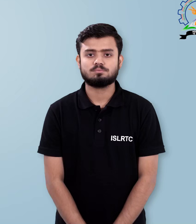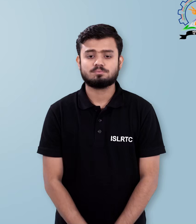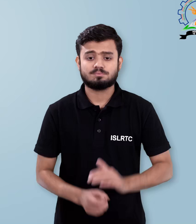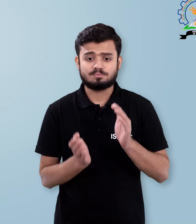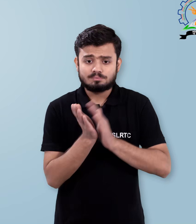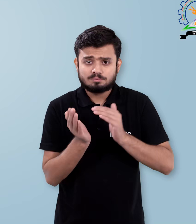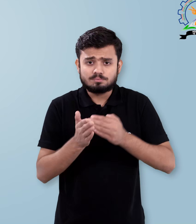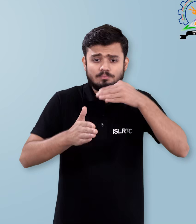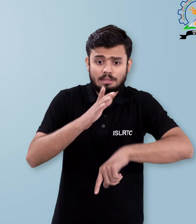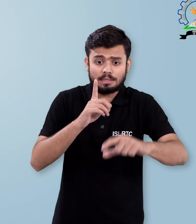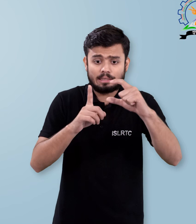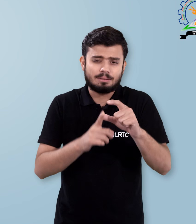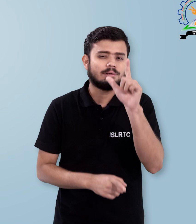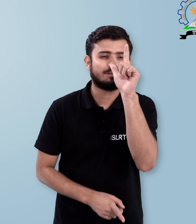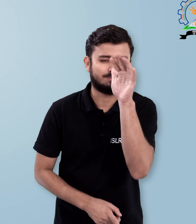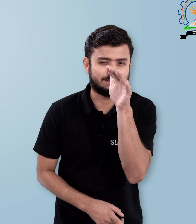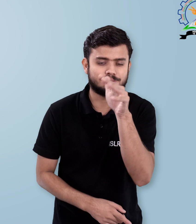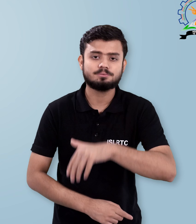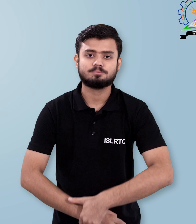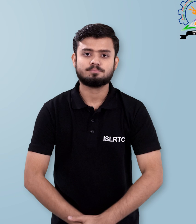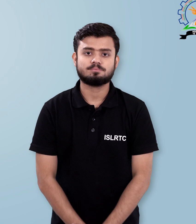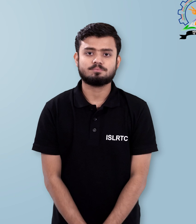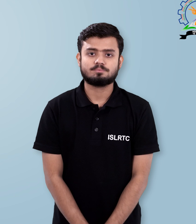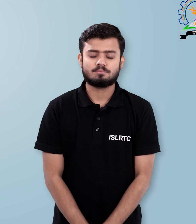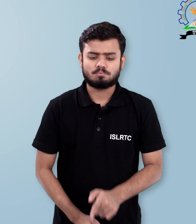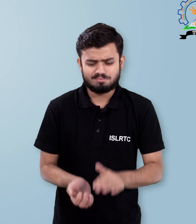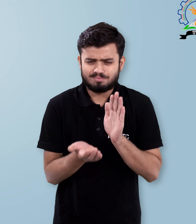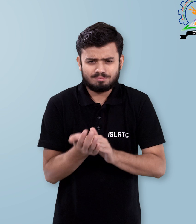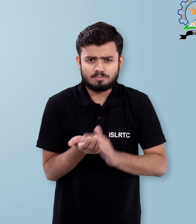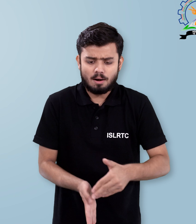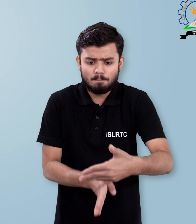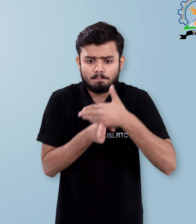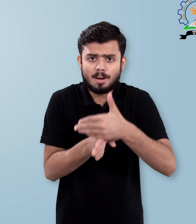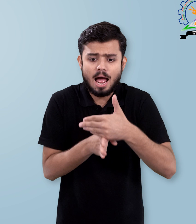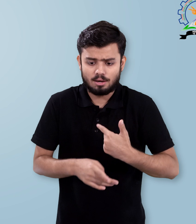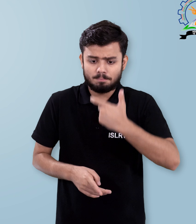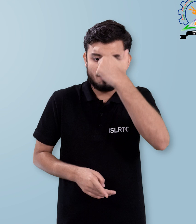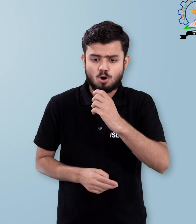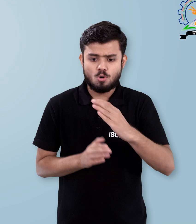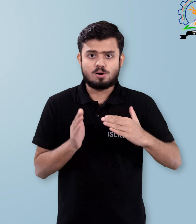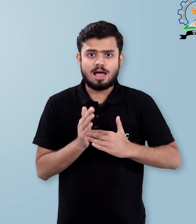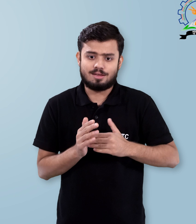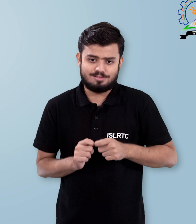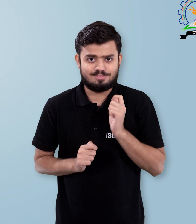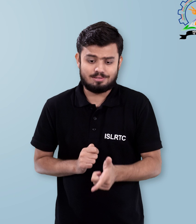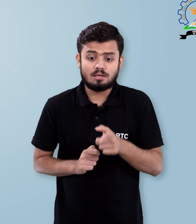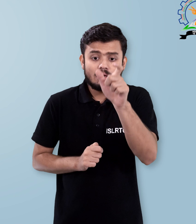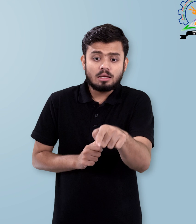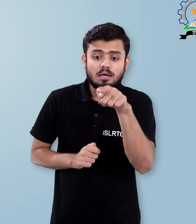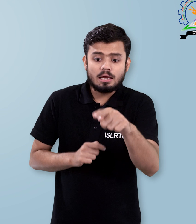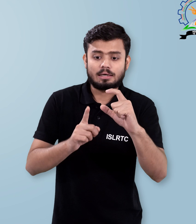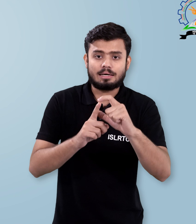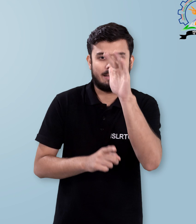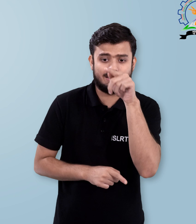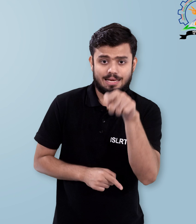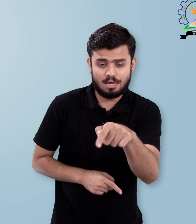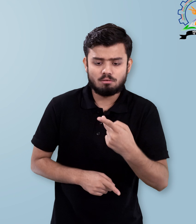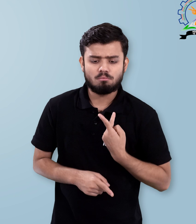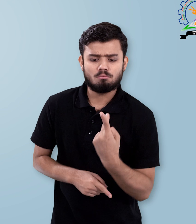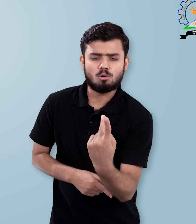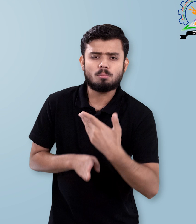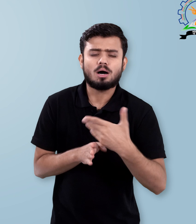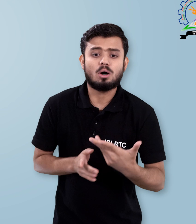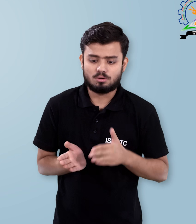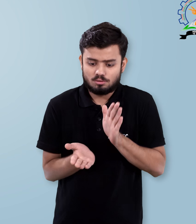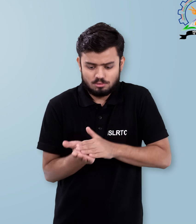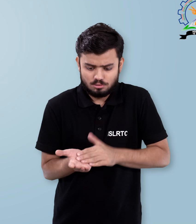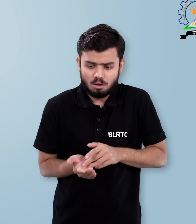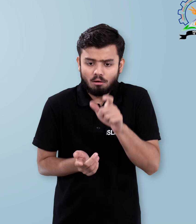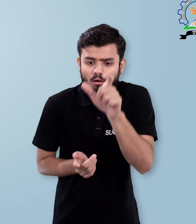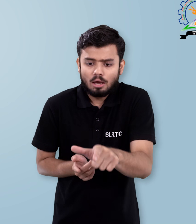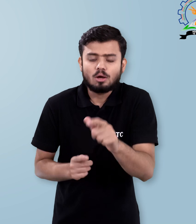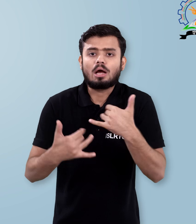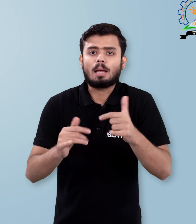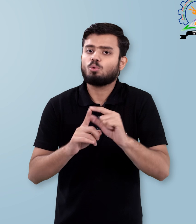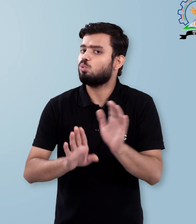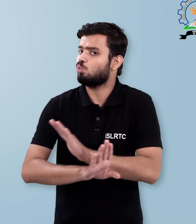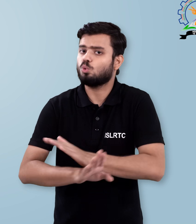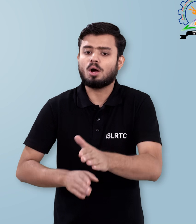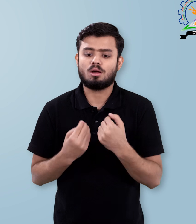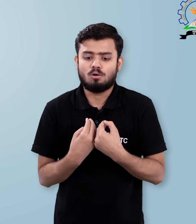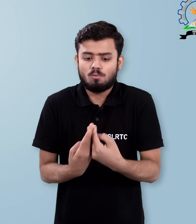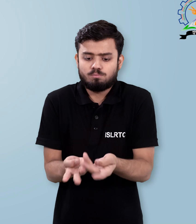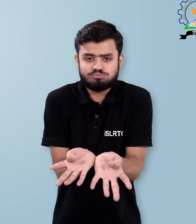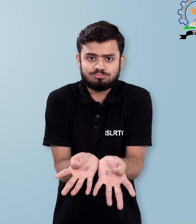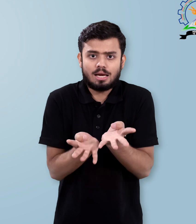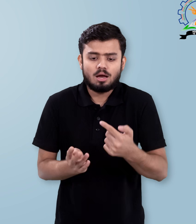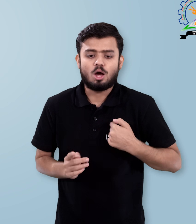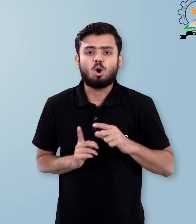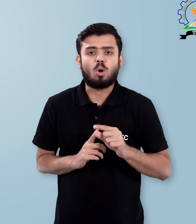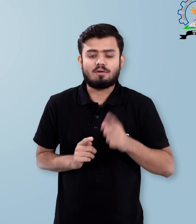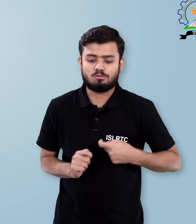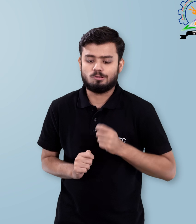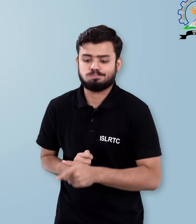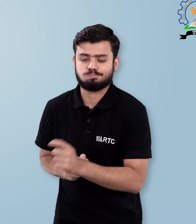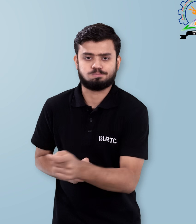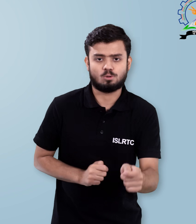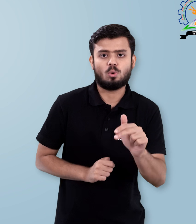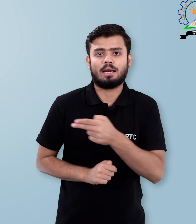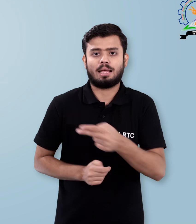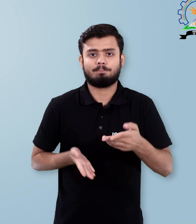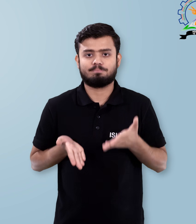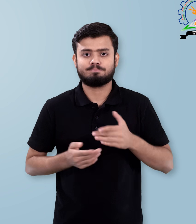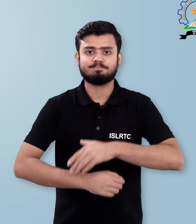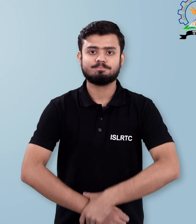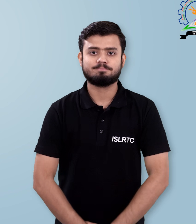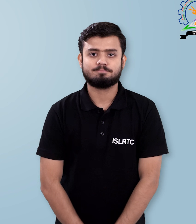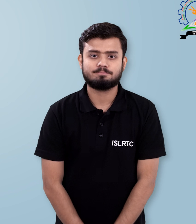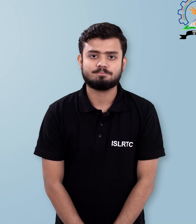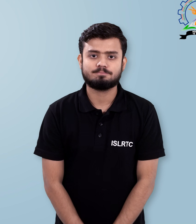Dummy